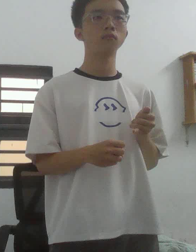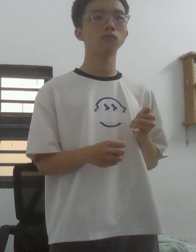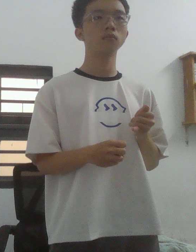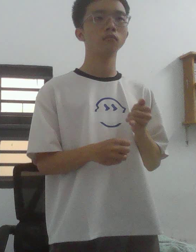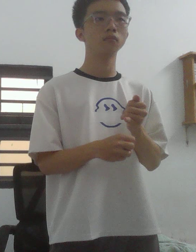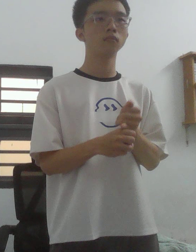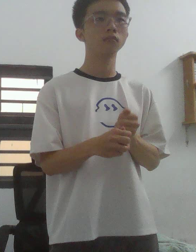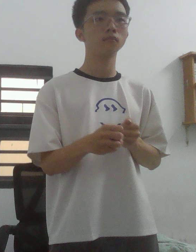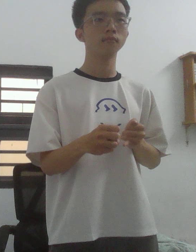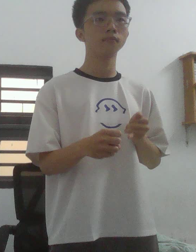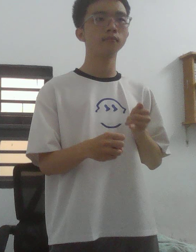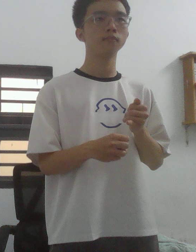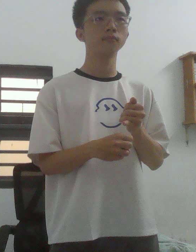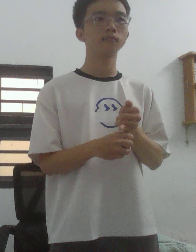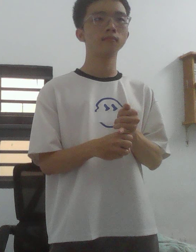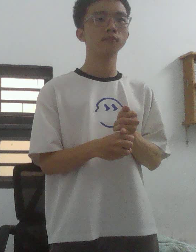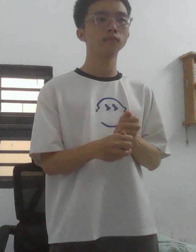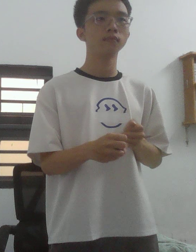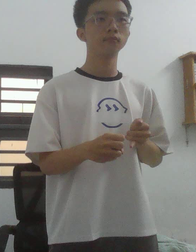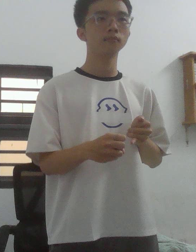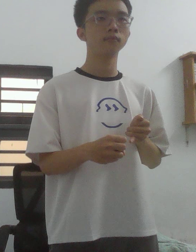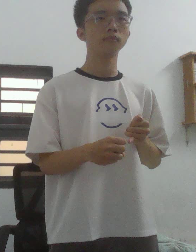cuoi nam